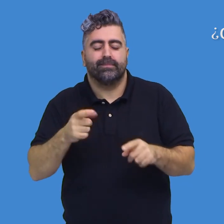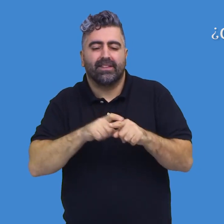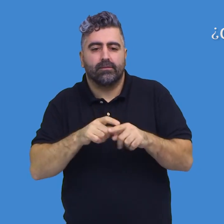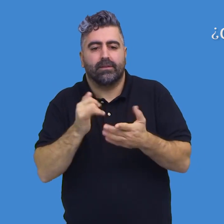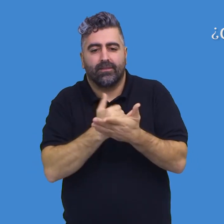tipo